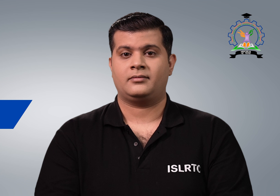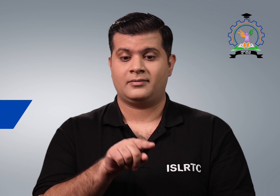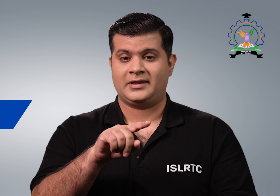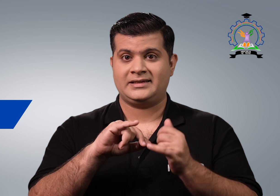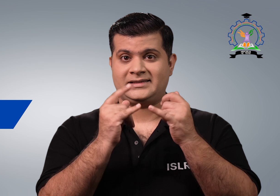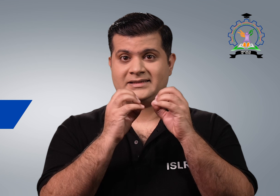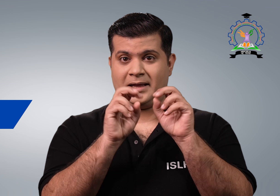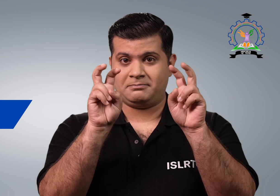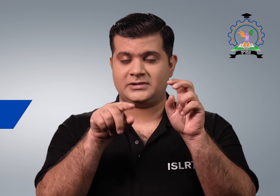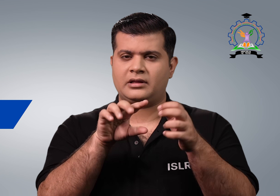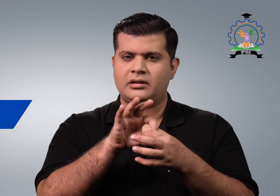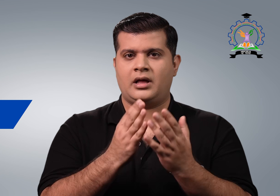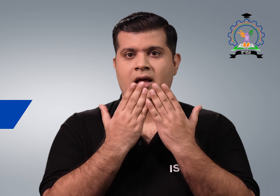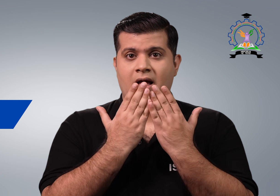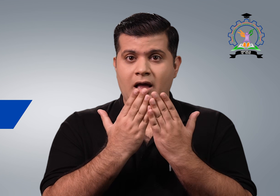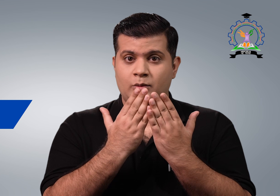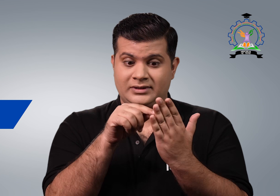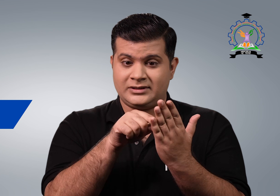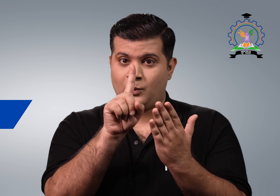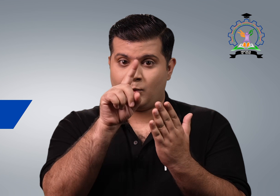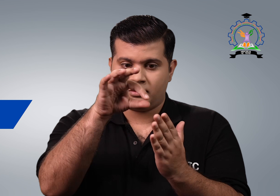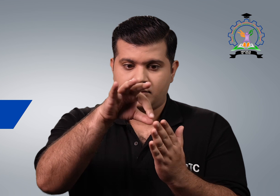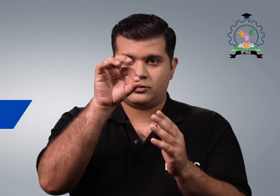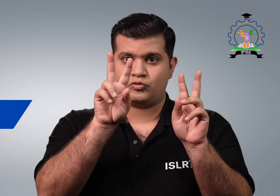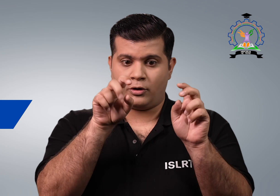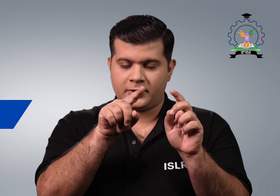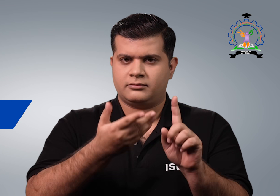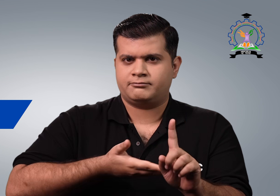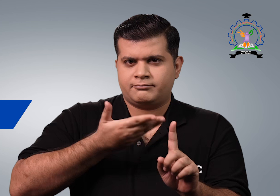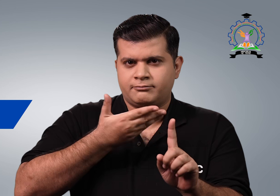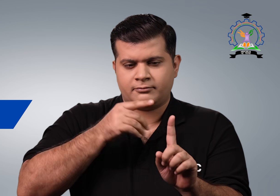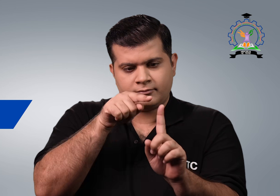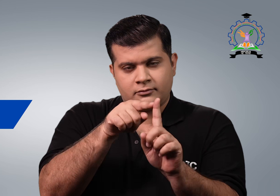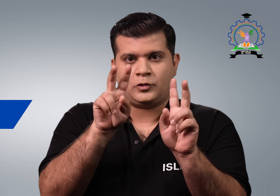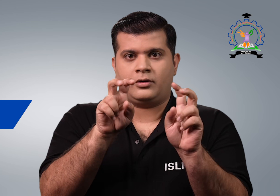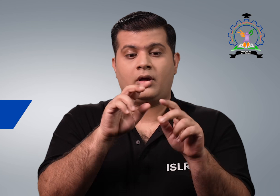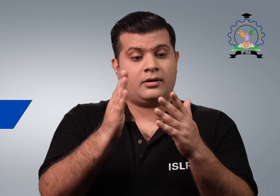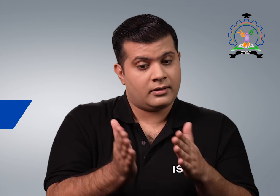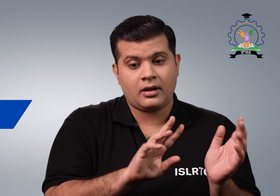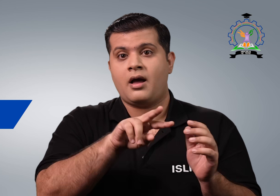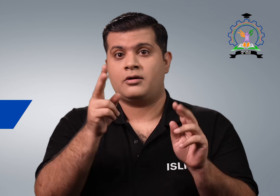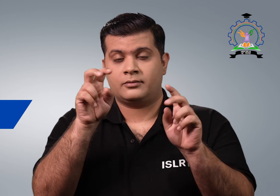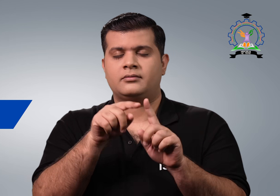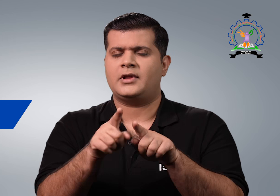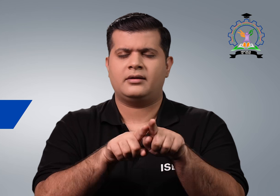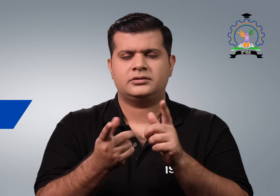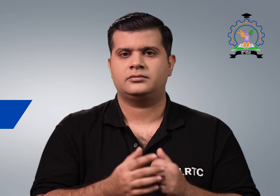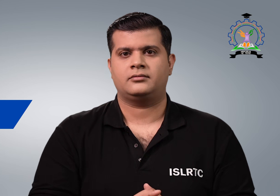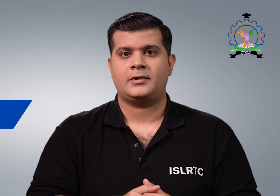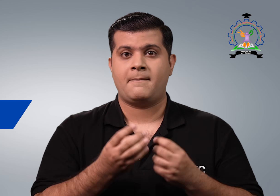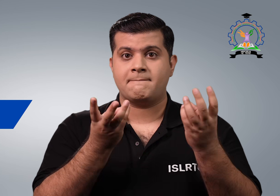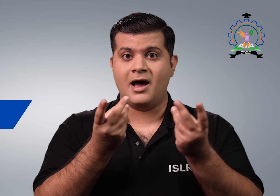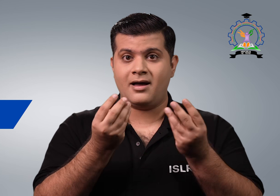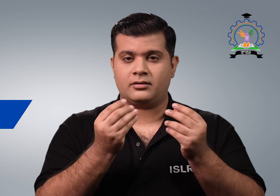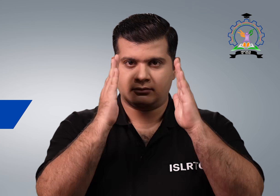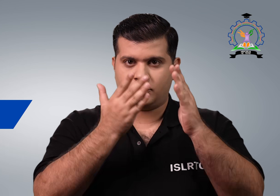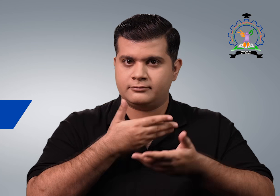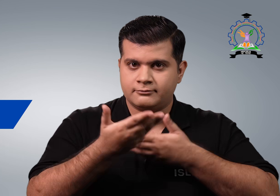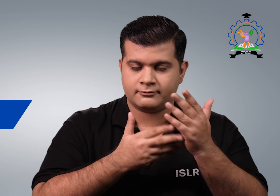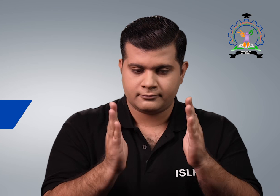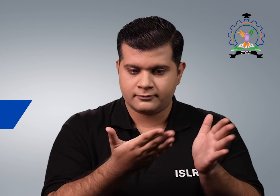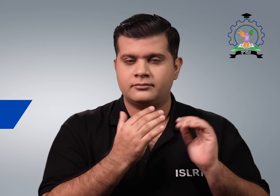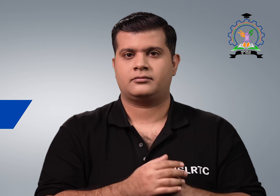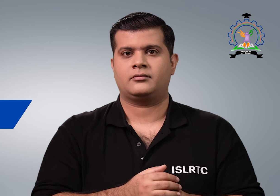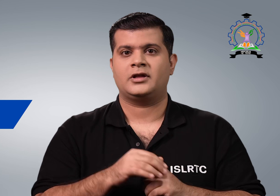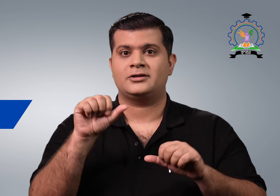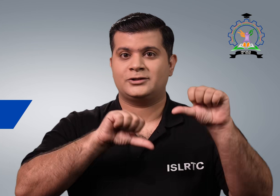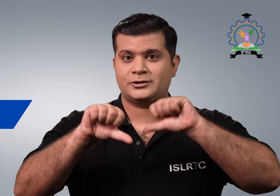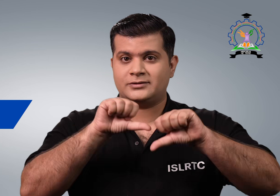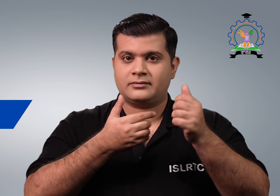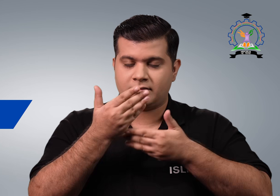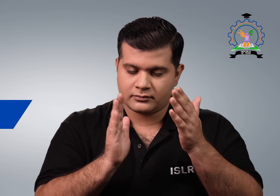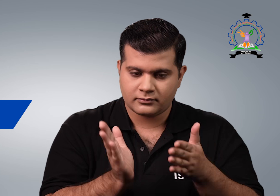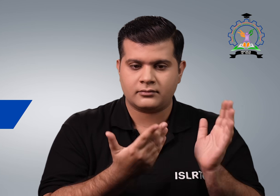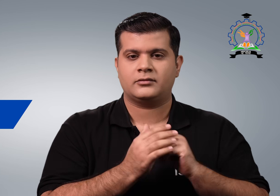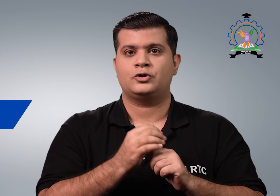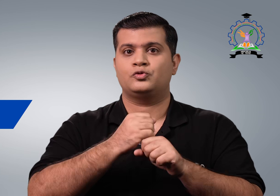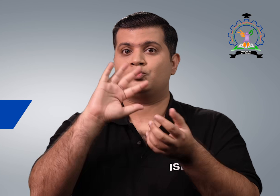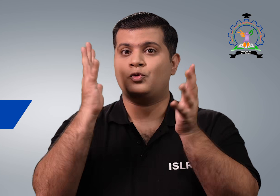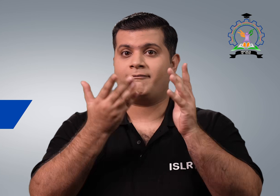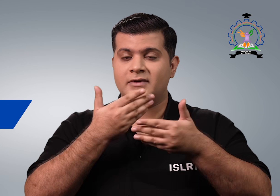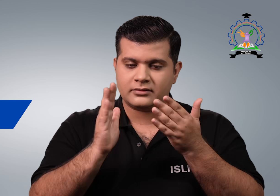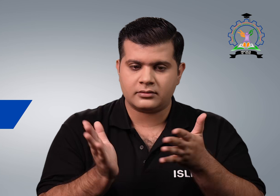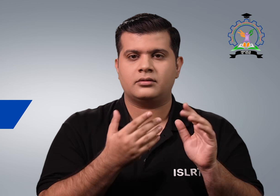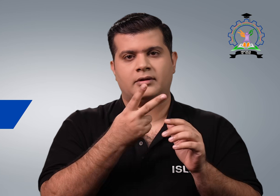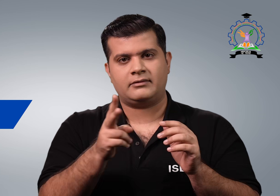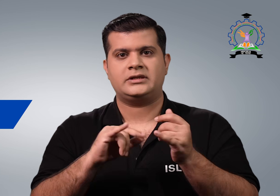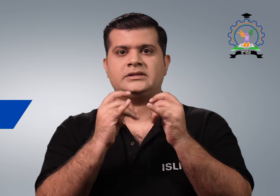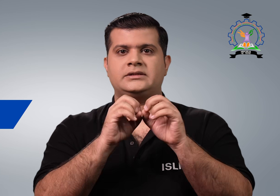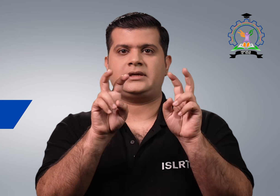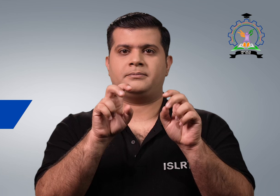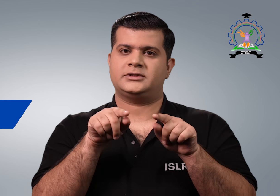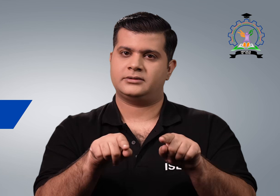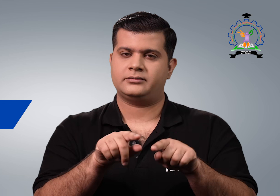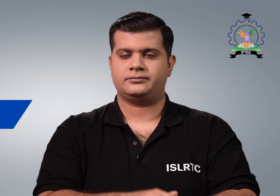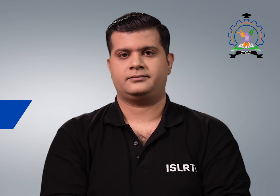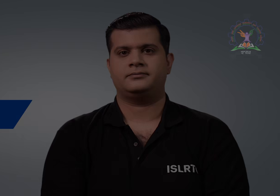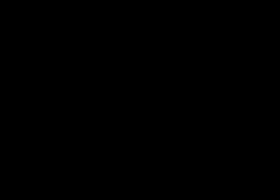Subject is a specific area of study. For example, maths, science, geography, etc. are different types of subjects.